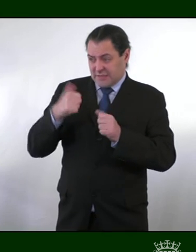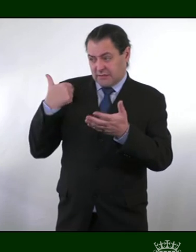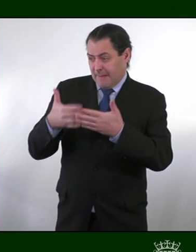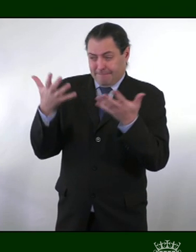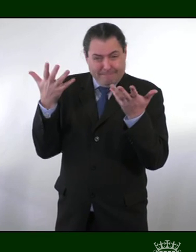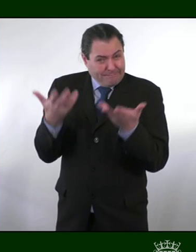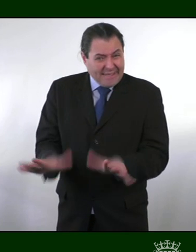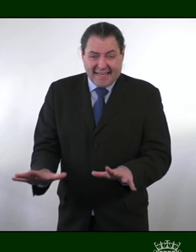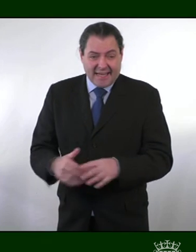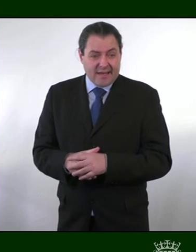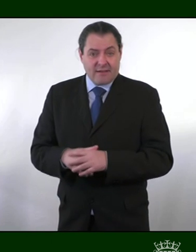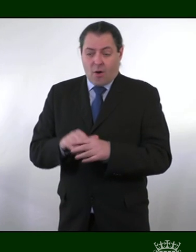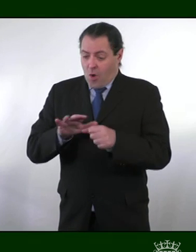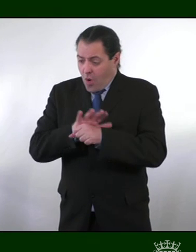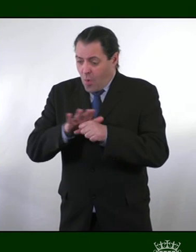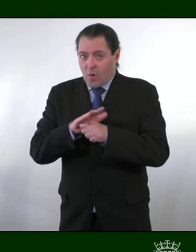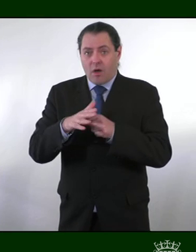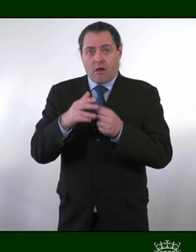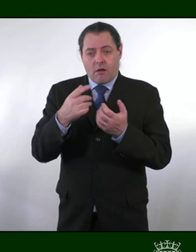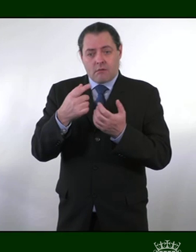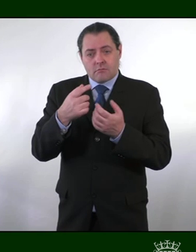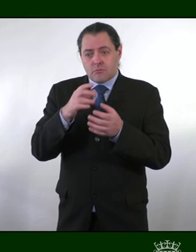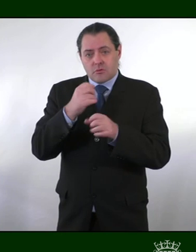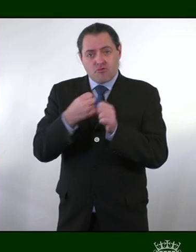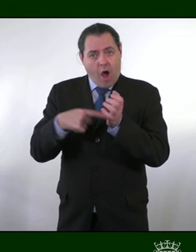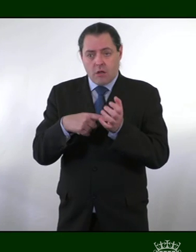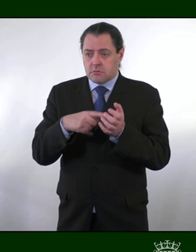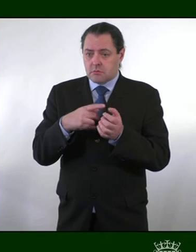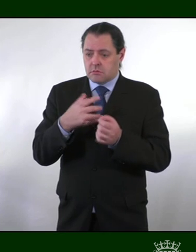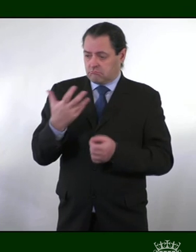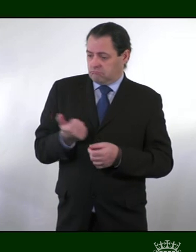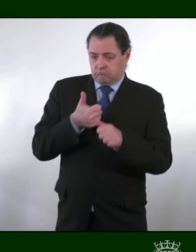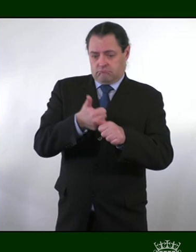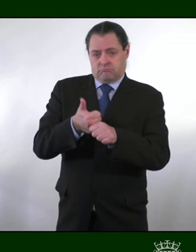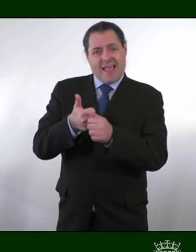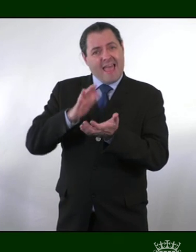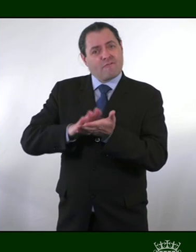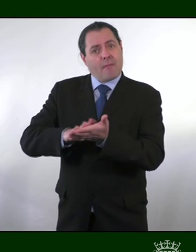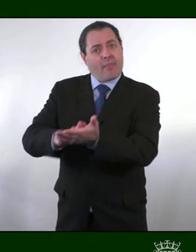The local restrictions grants we announced a while ago are paid monthly and they work.